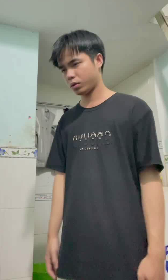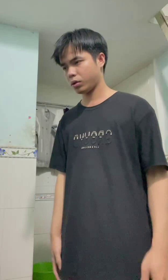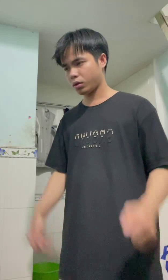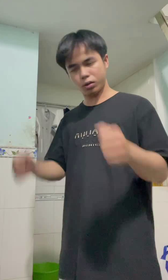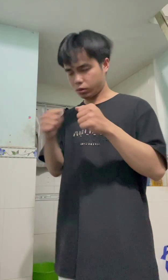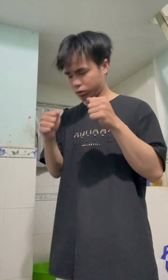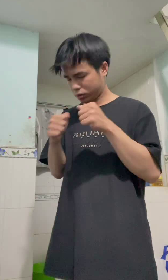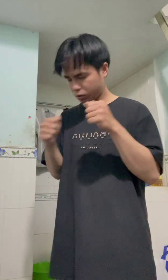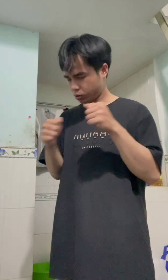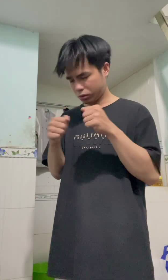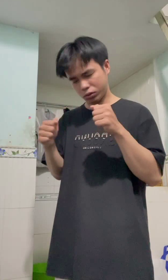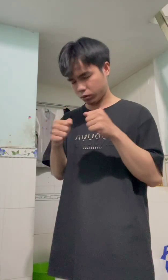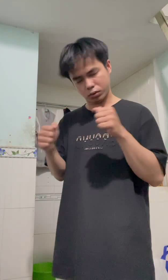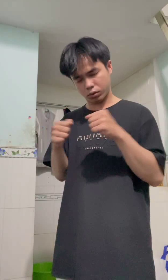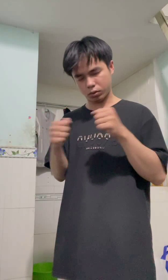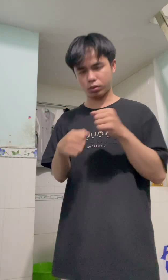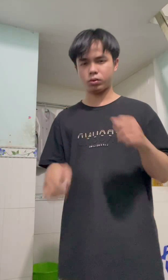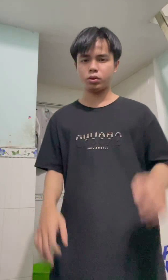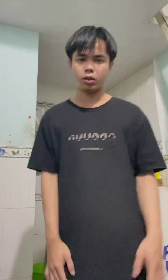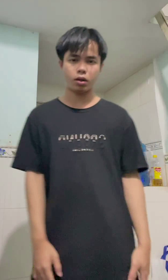lanh